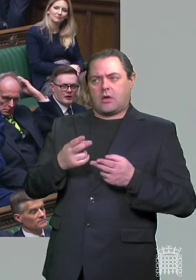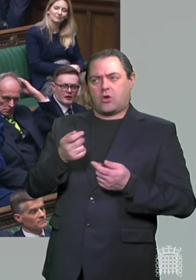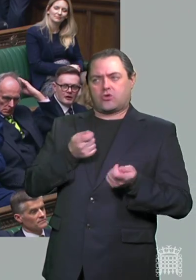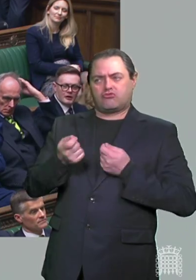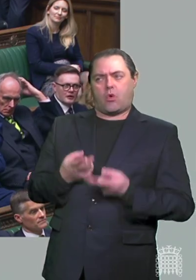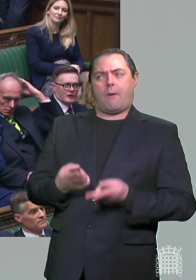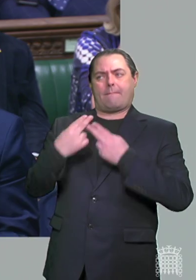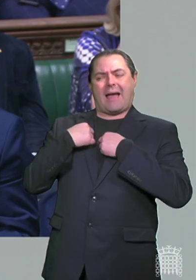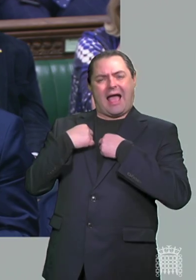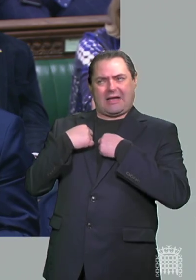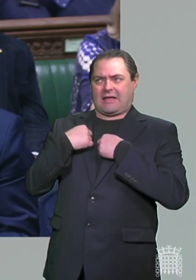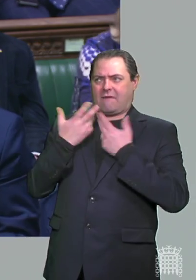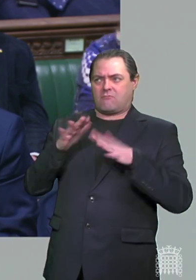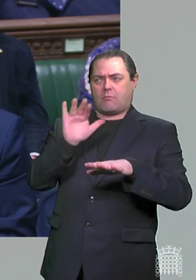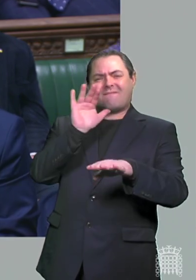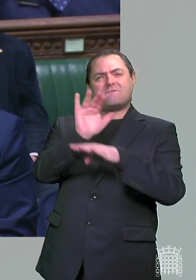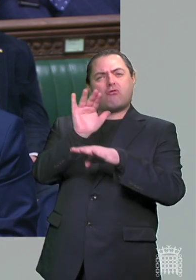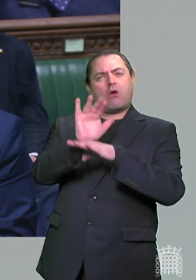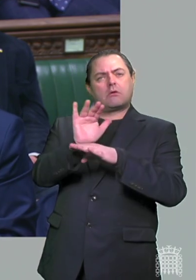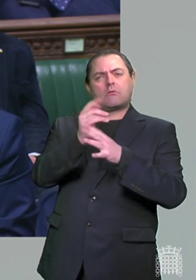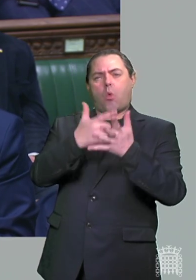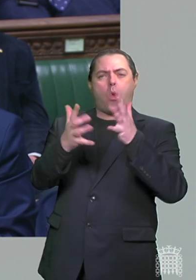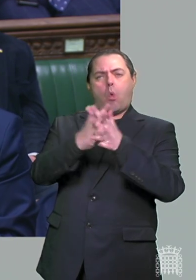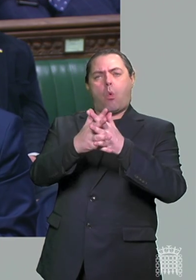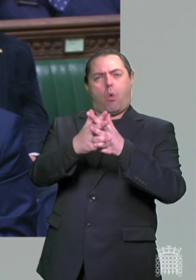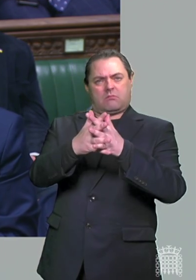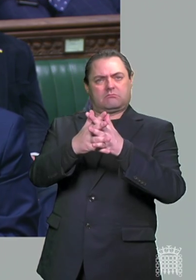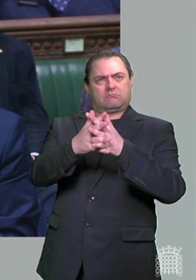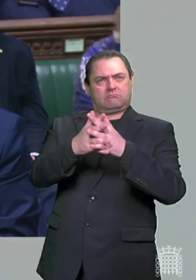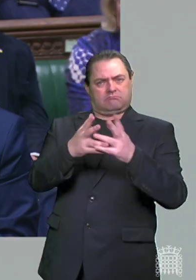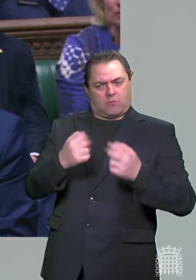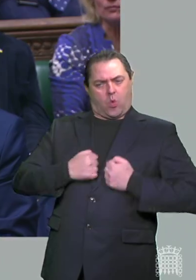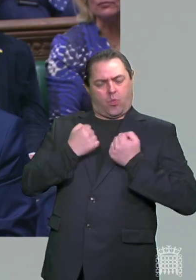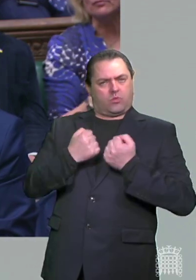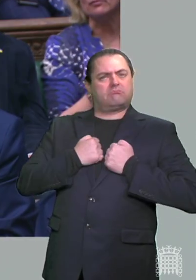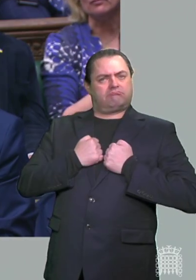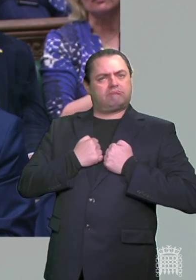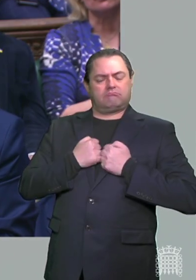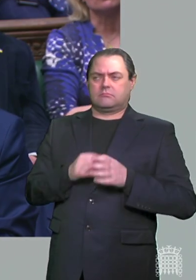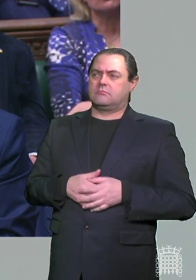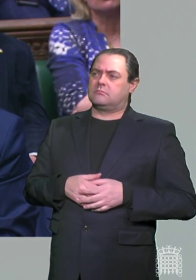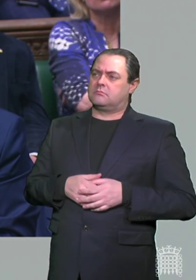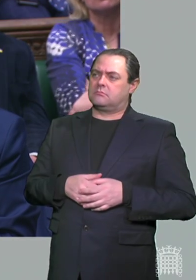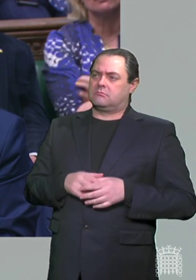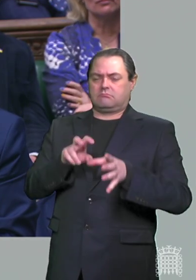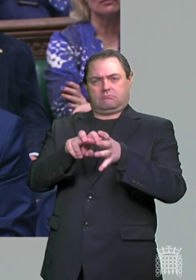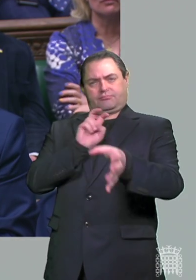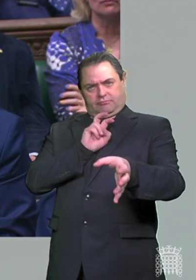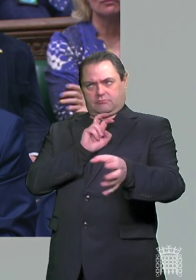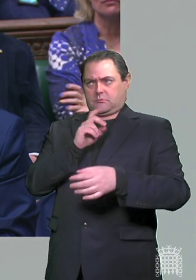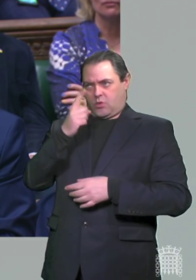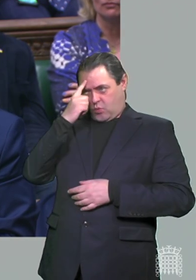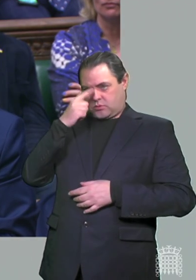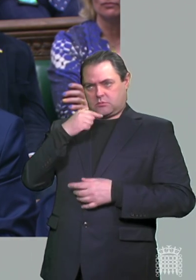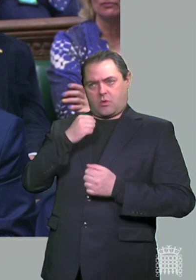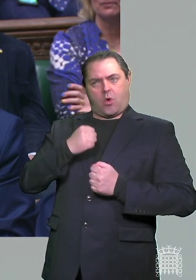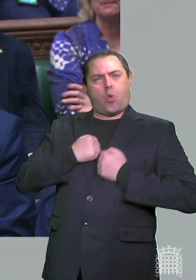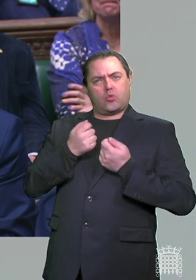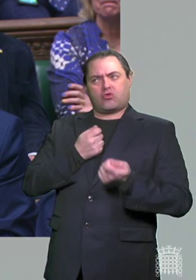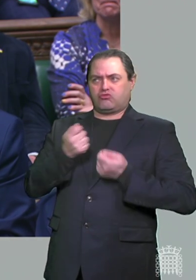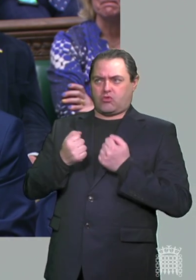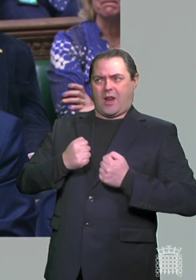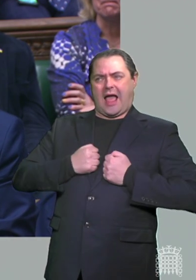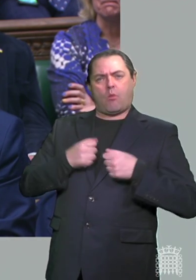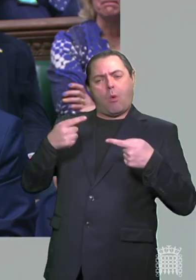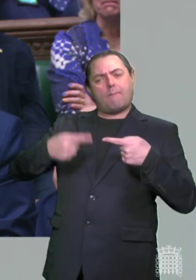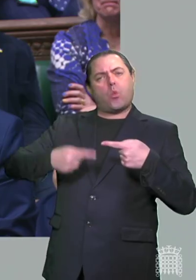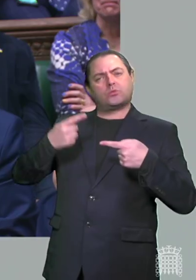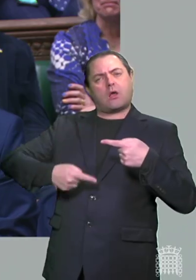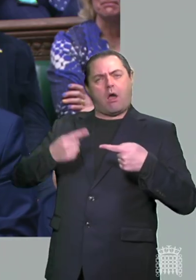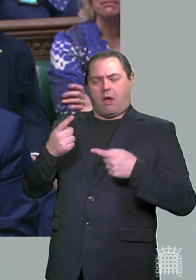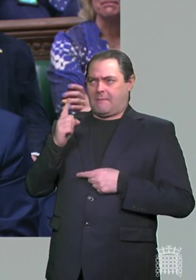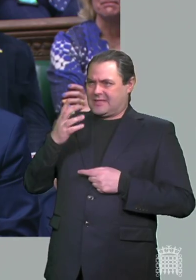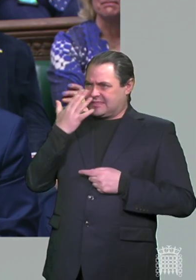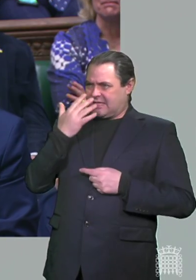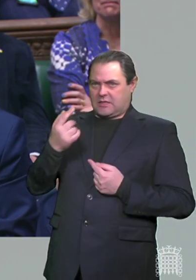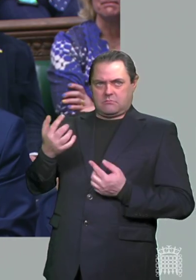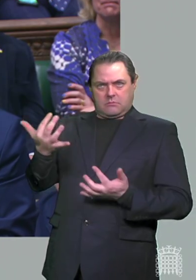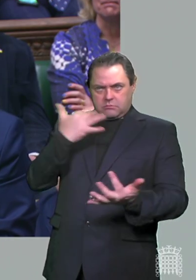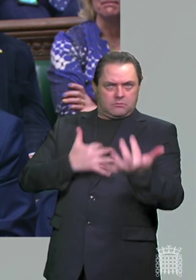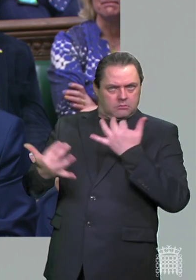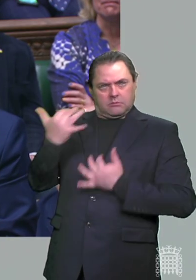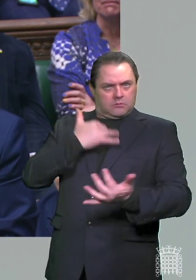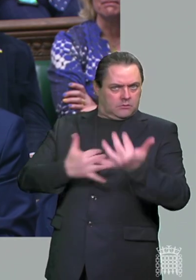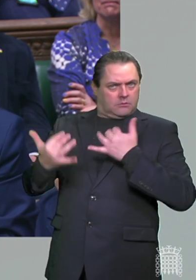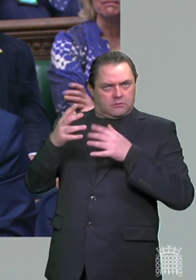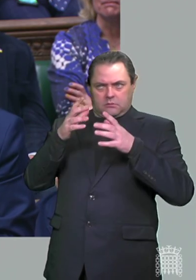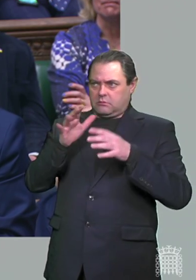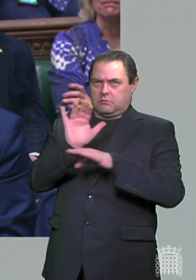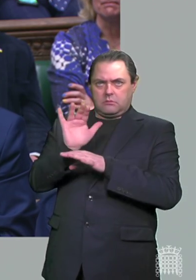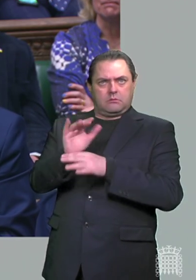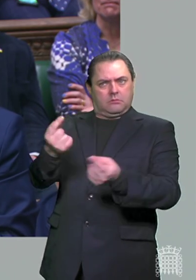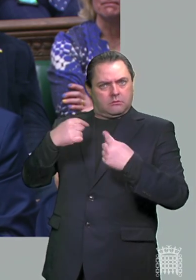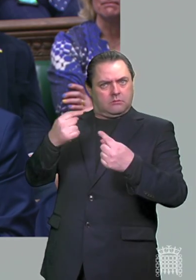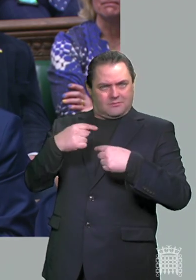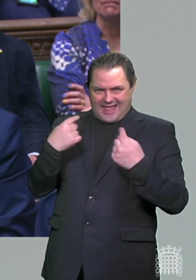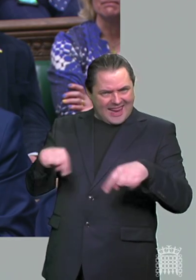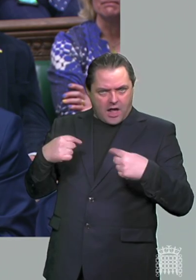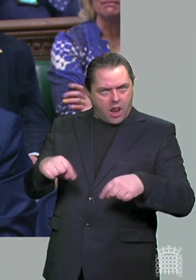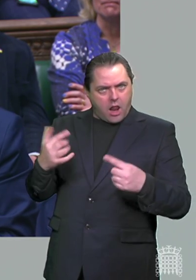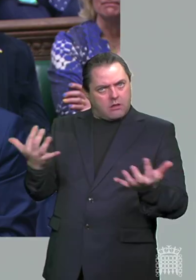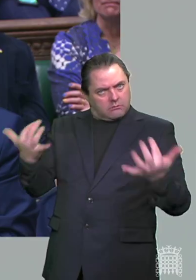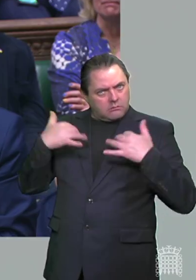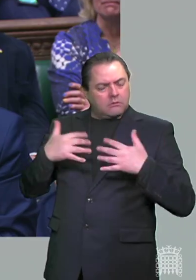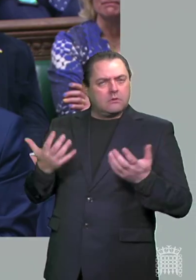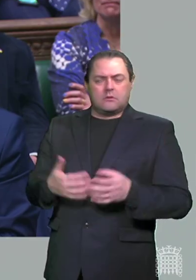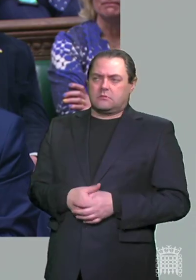When they did so, they believed we were taking back control of our borders, yet since that time we have faced wave after wave of illegal migration.